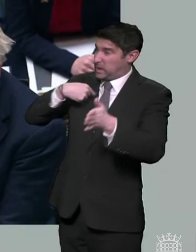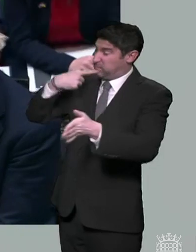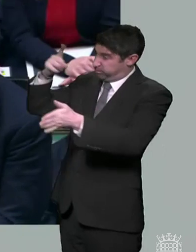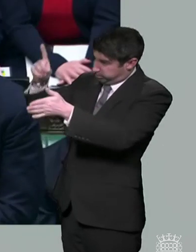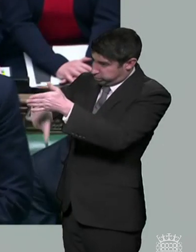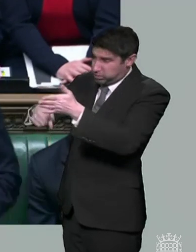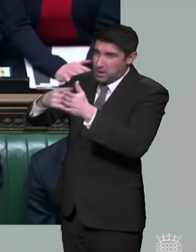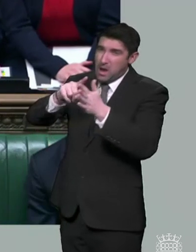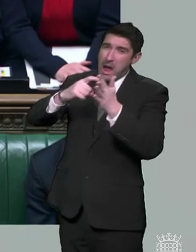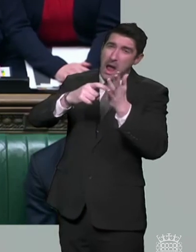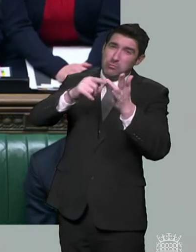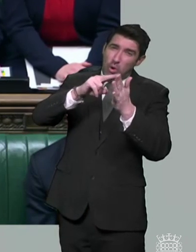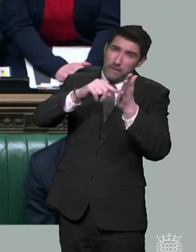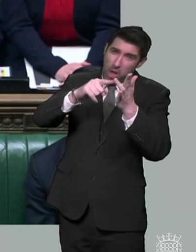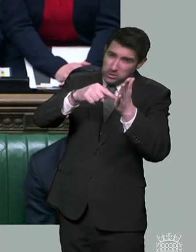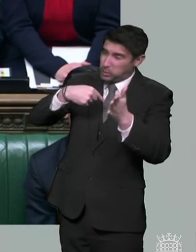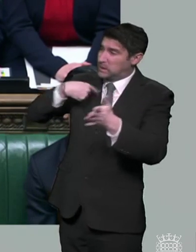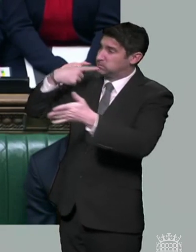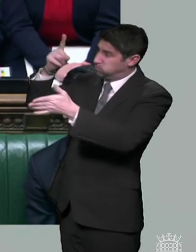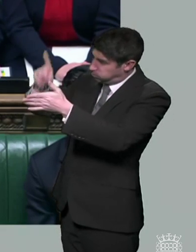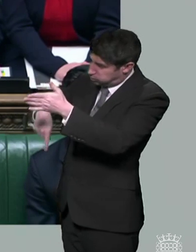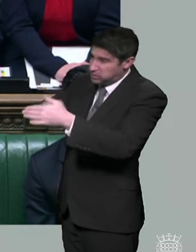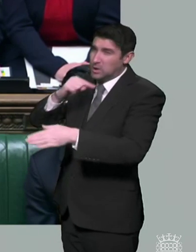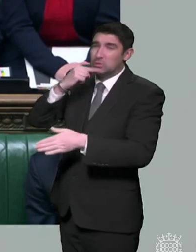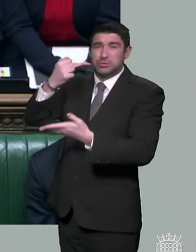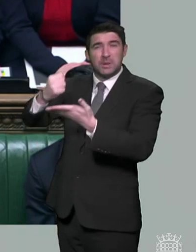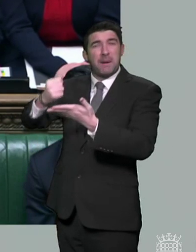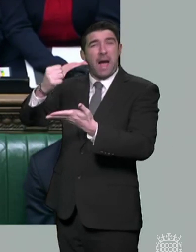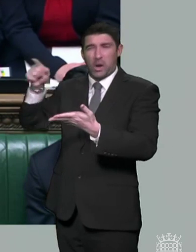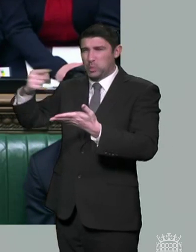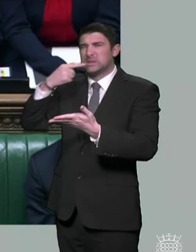The right honourable and learned Gentleman asks about the speed of results.